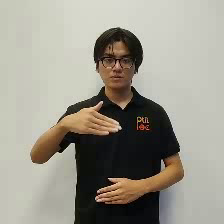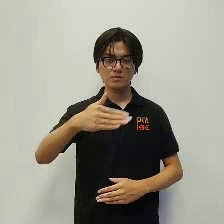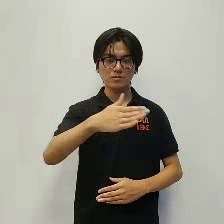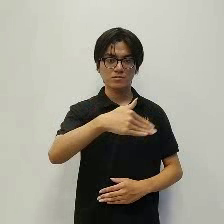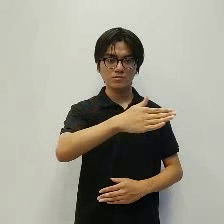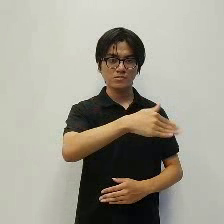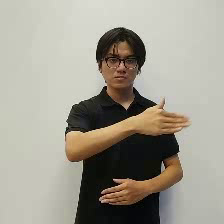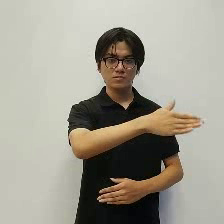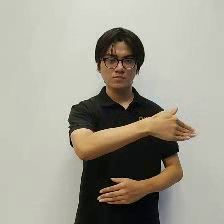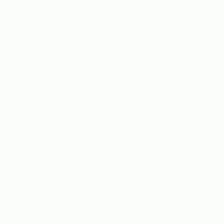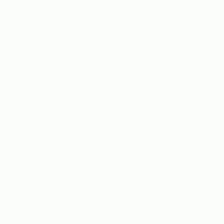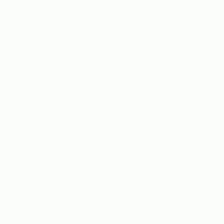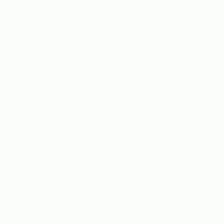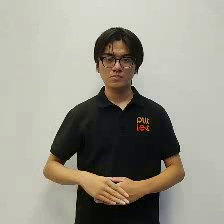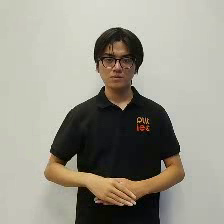Cá